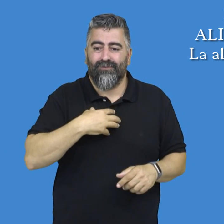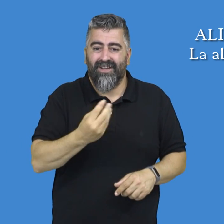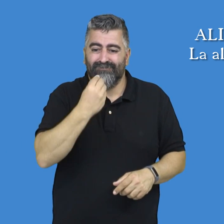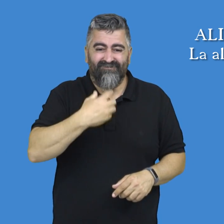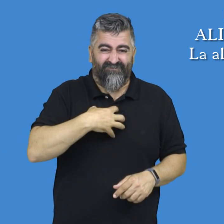comer